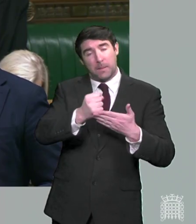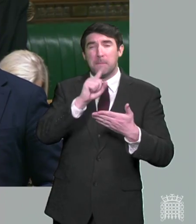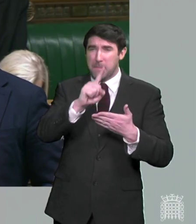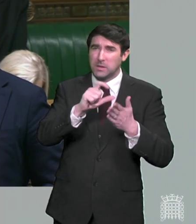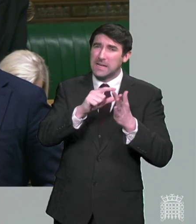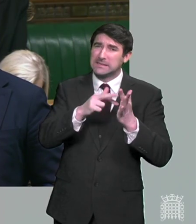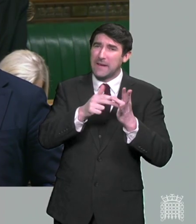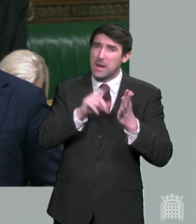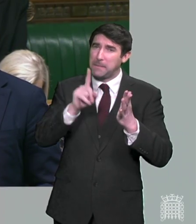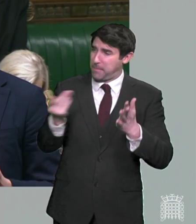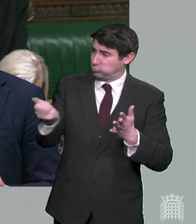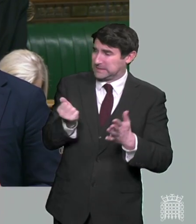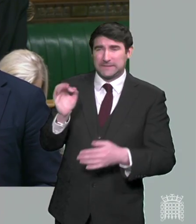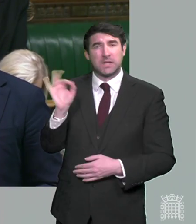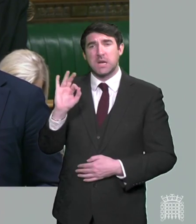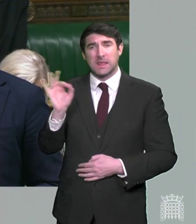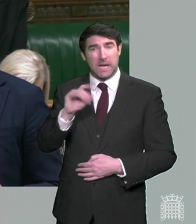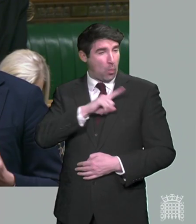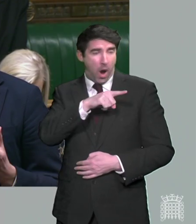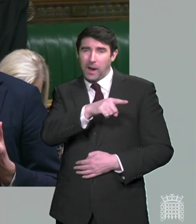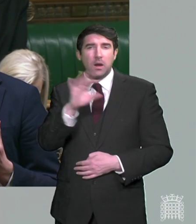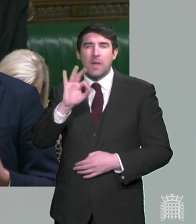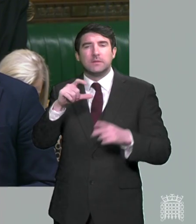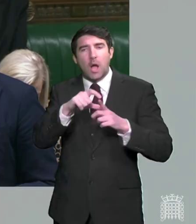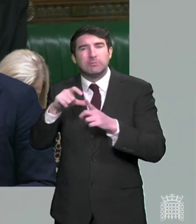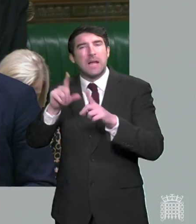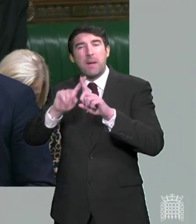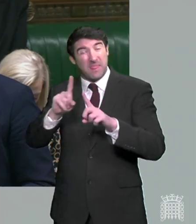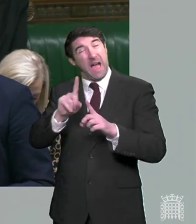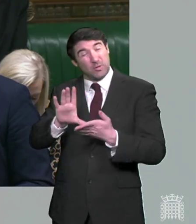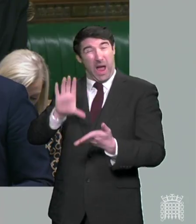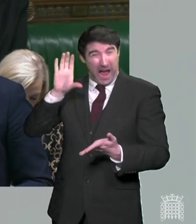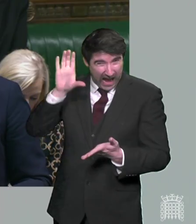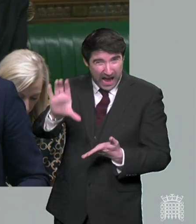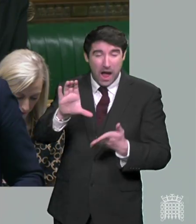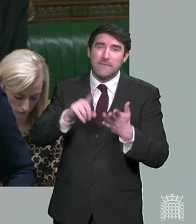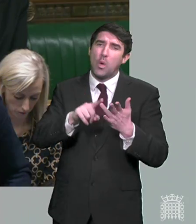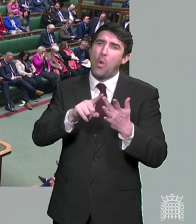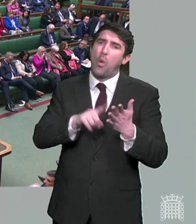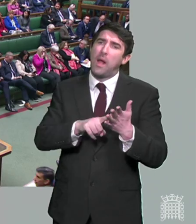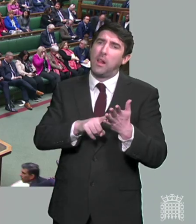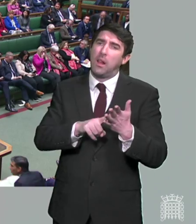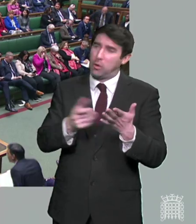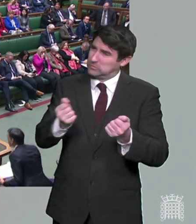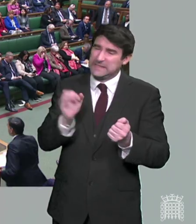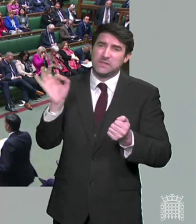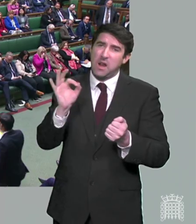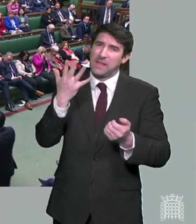What will the Prime Minister say to people who are off the gas grid and waiting for their alternative fuel payment five months later?